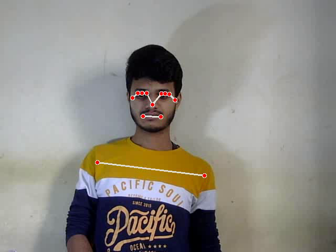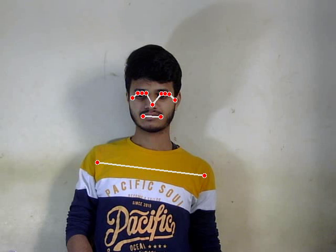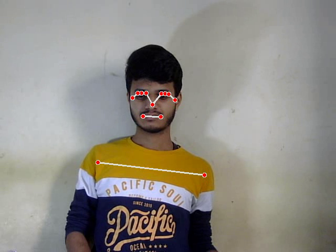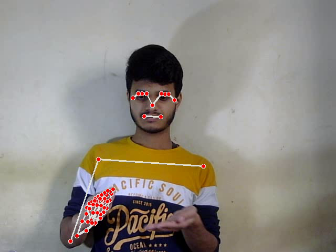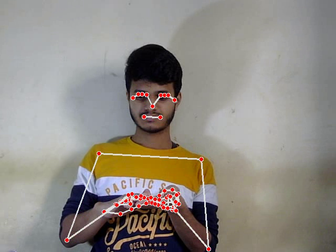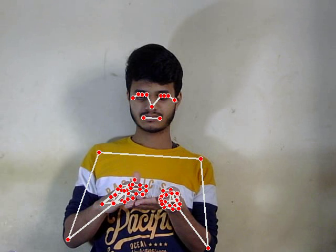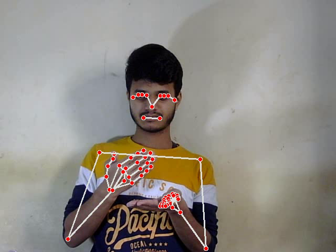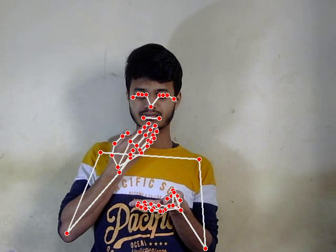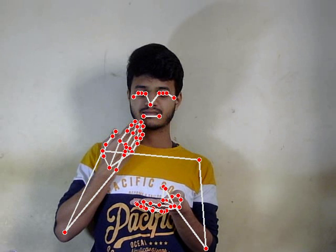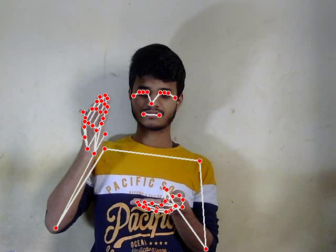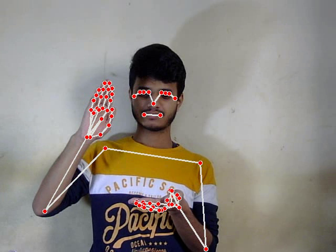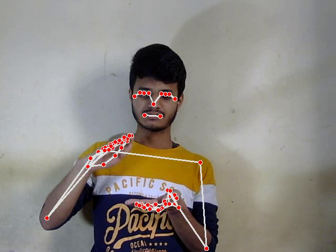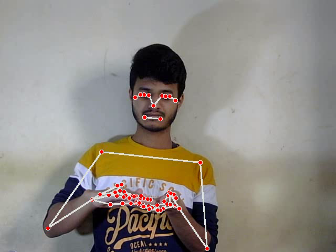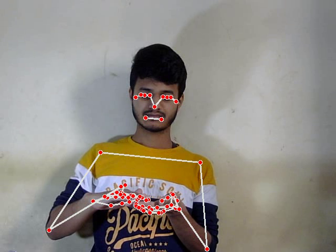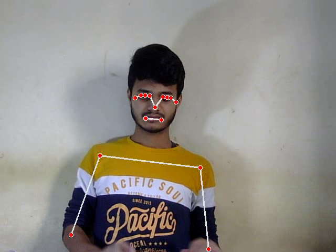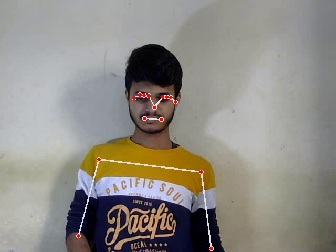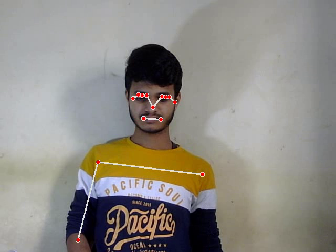bad